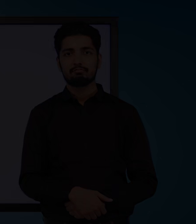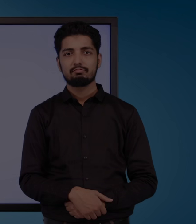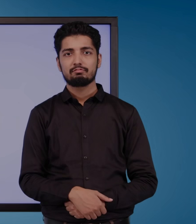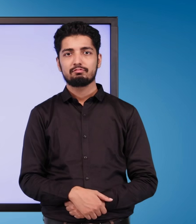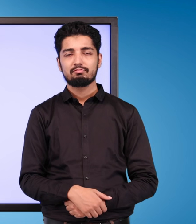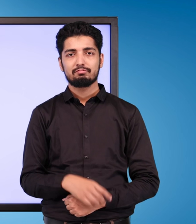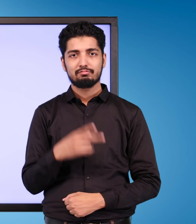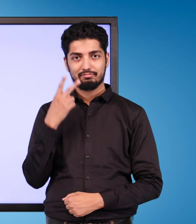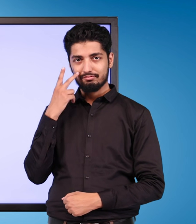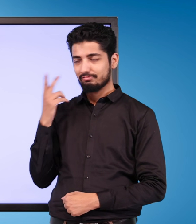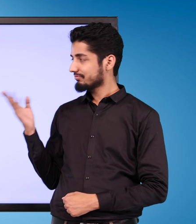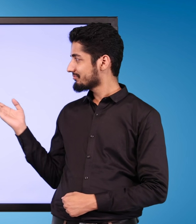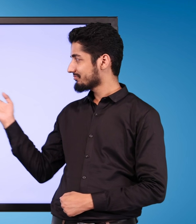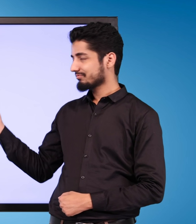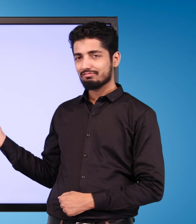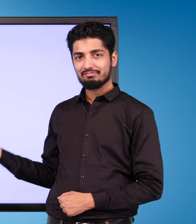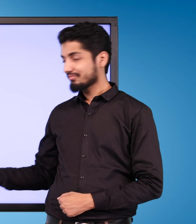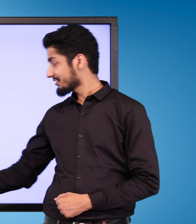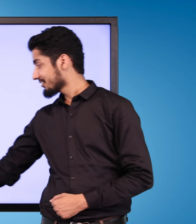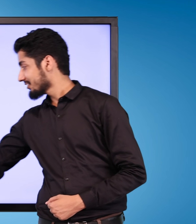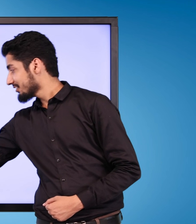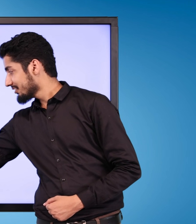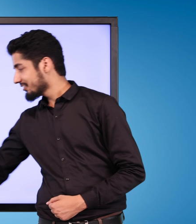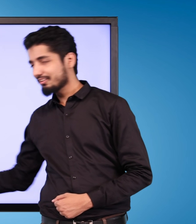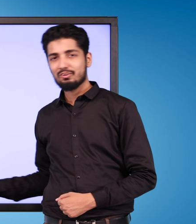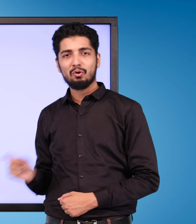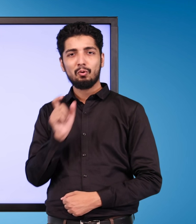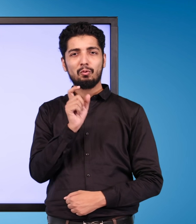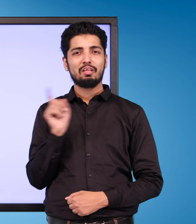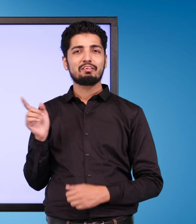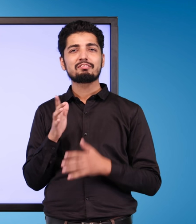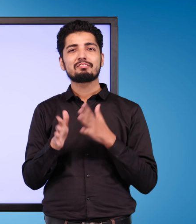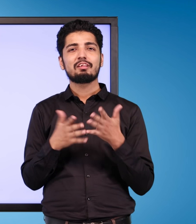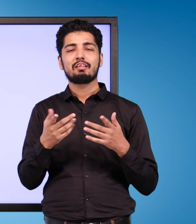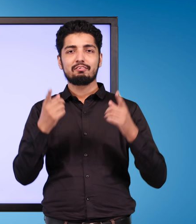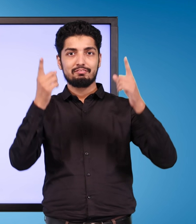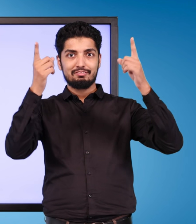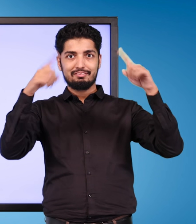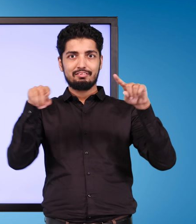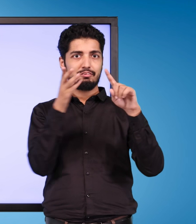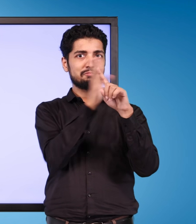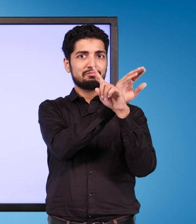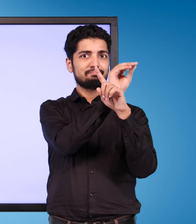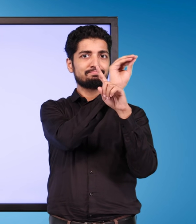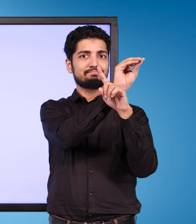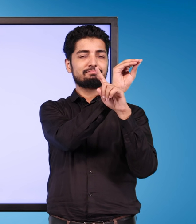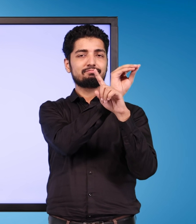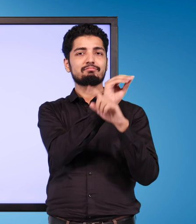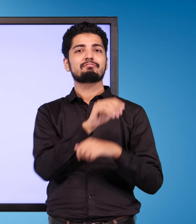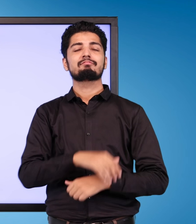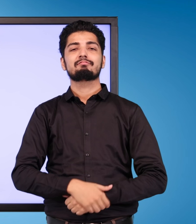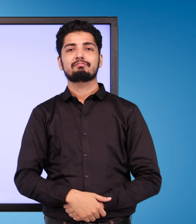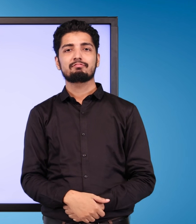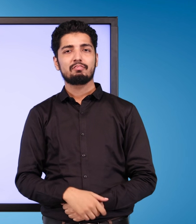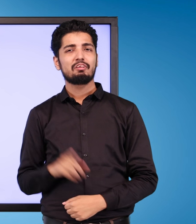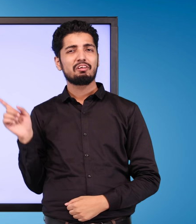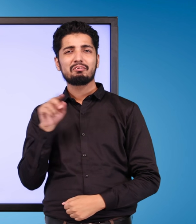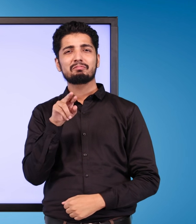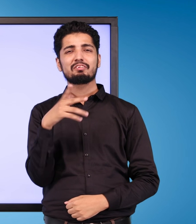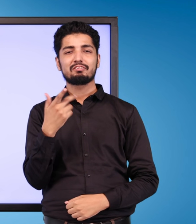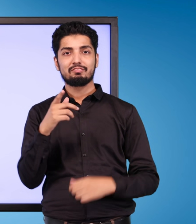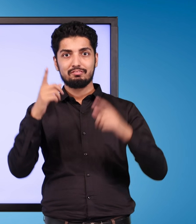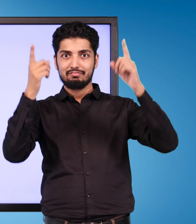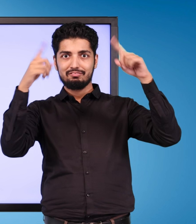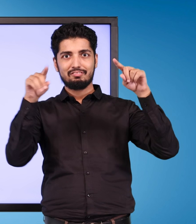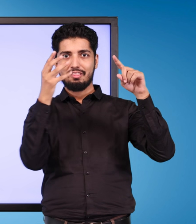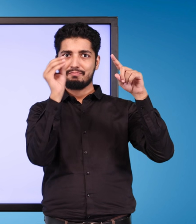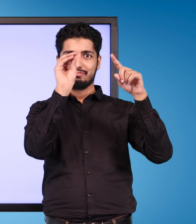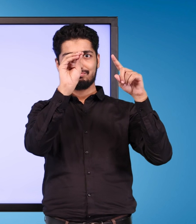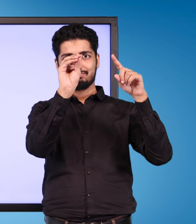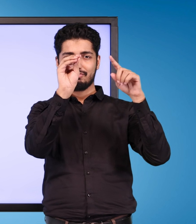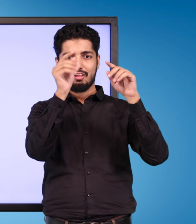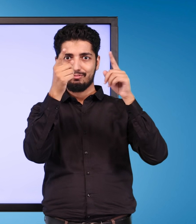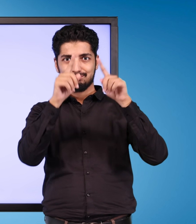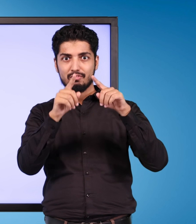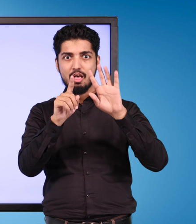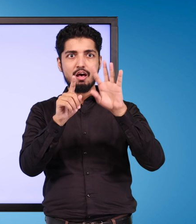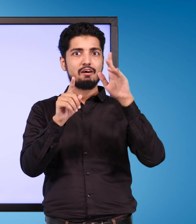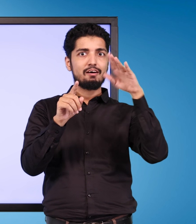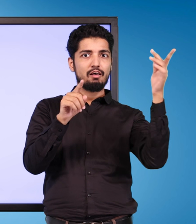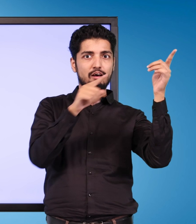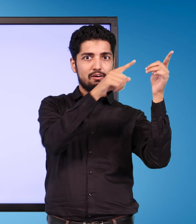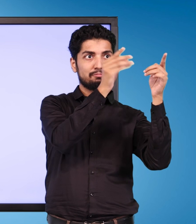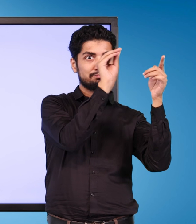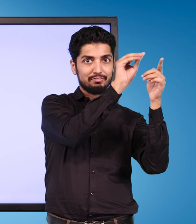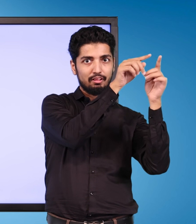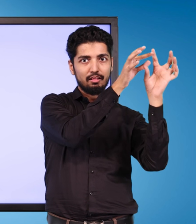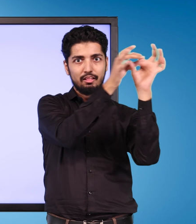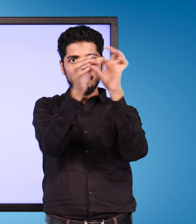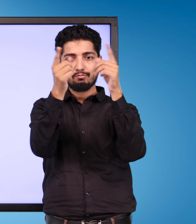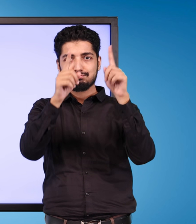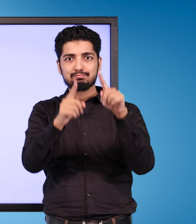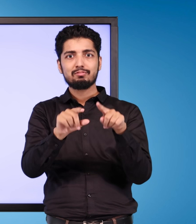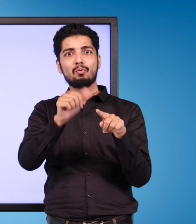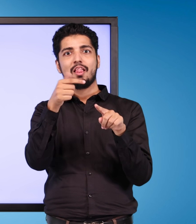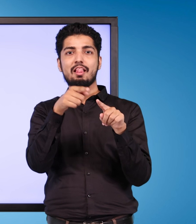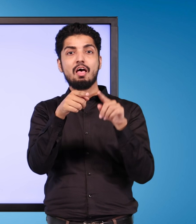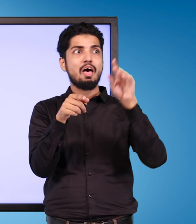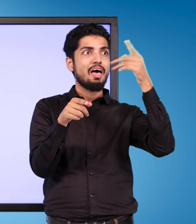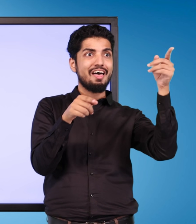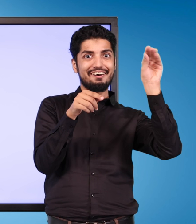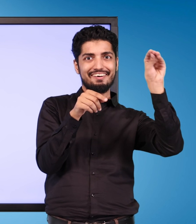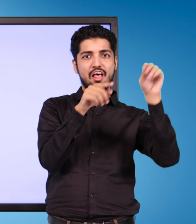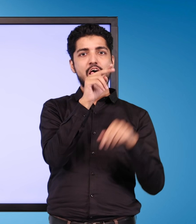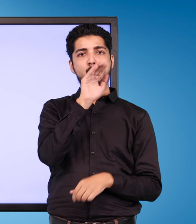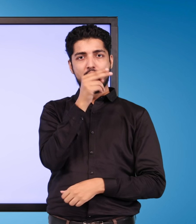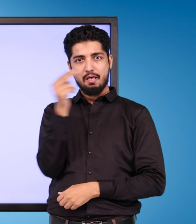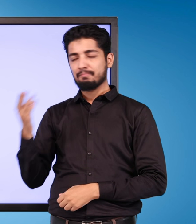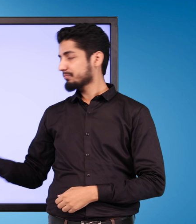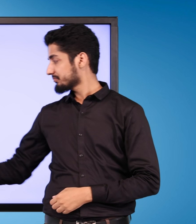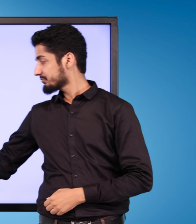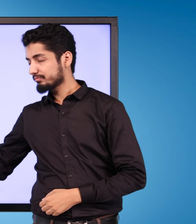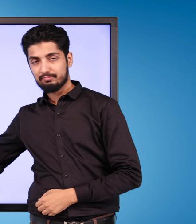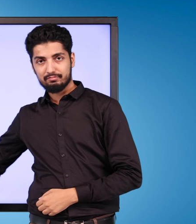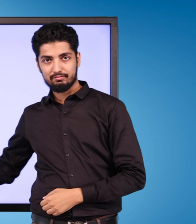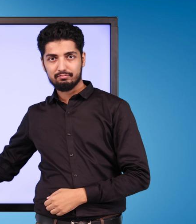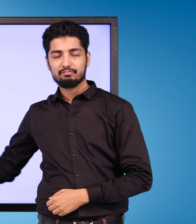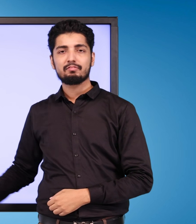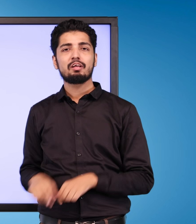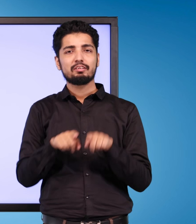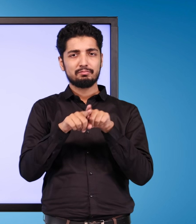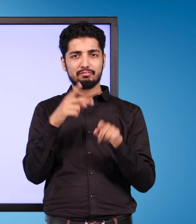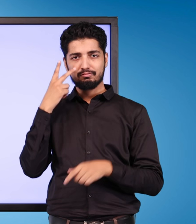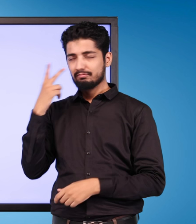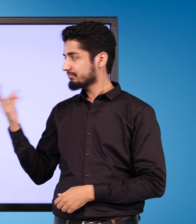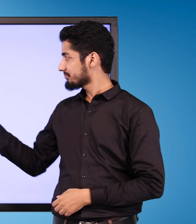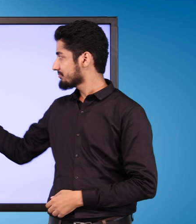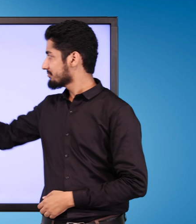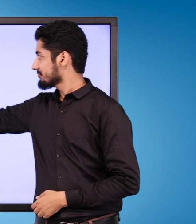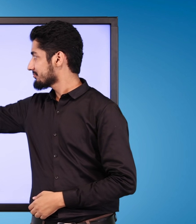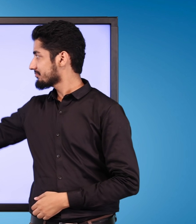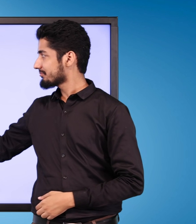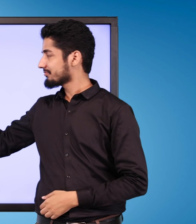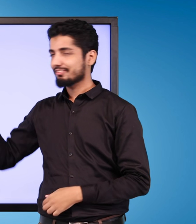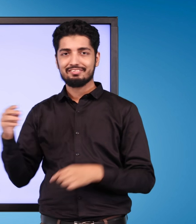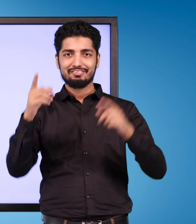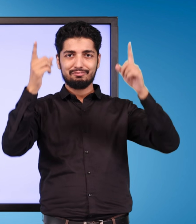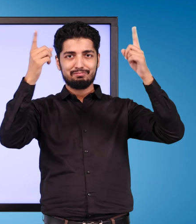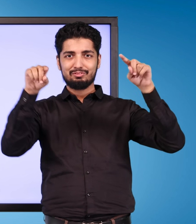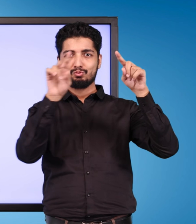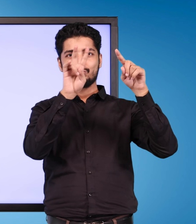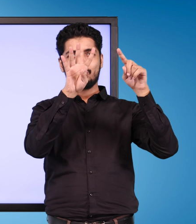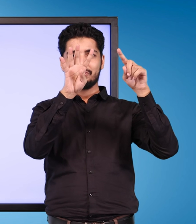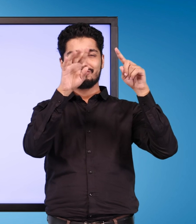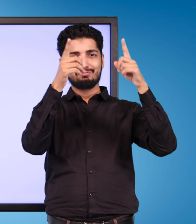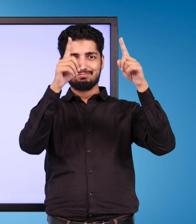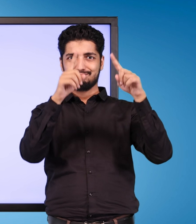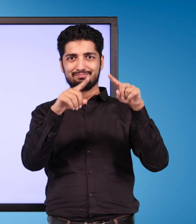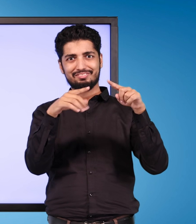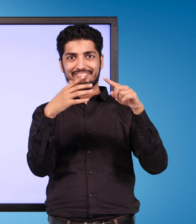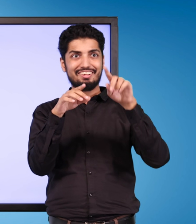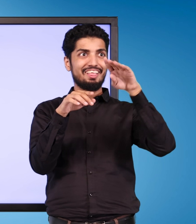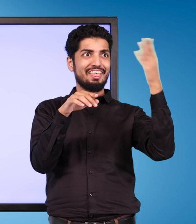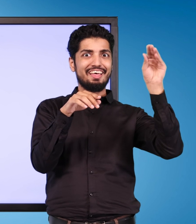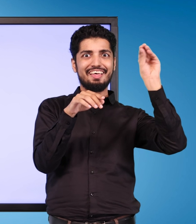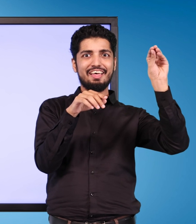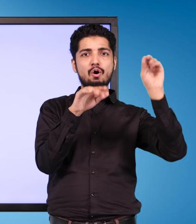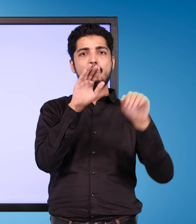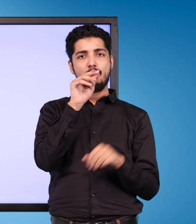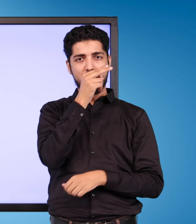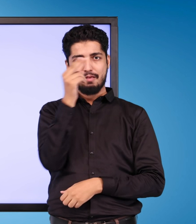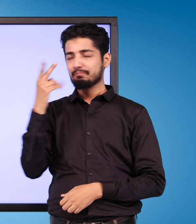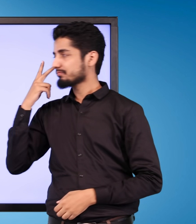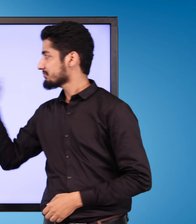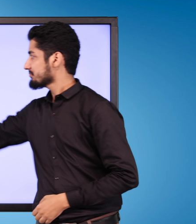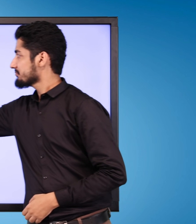Divisor This sign means divisor It is the number By which another number Is being divided For example In 24 ÷ 6 = 4